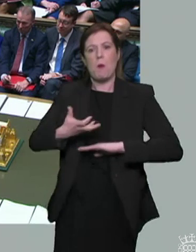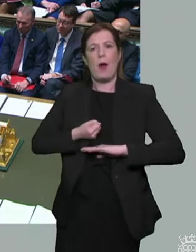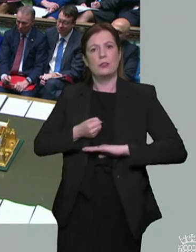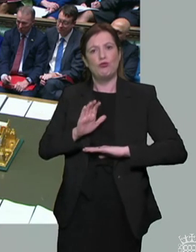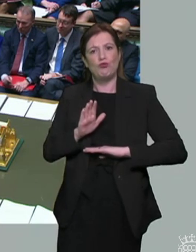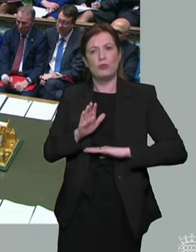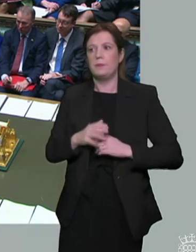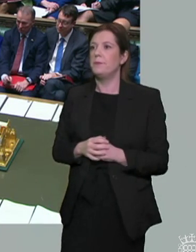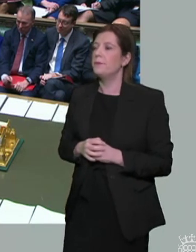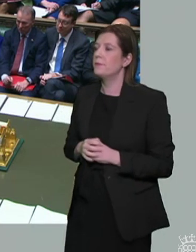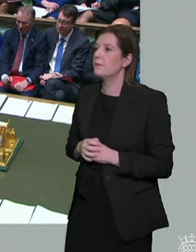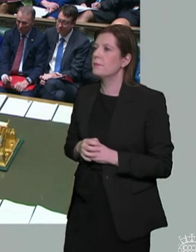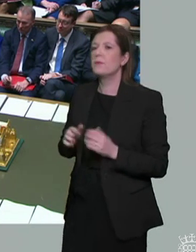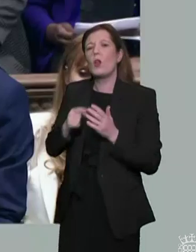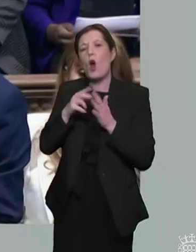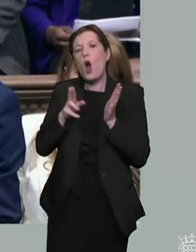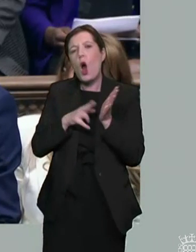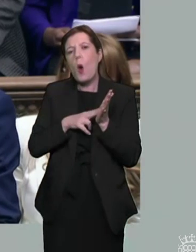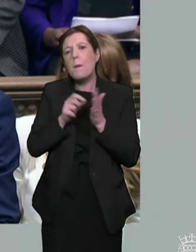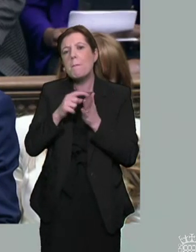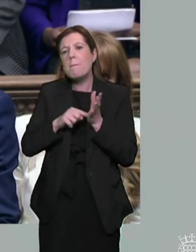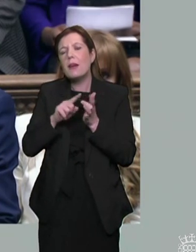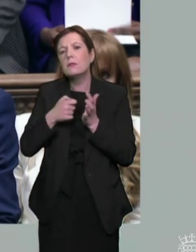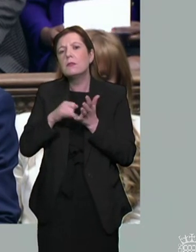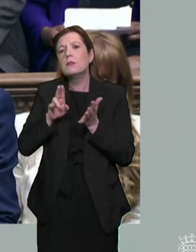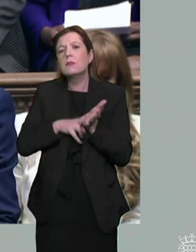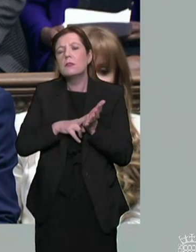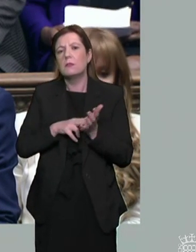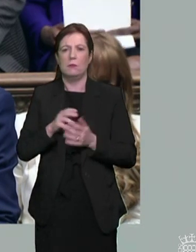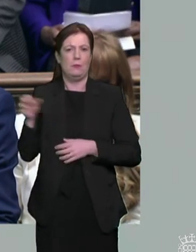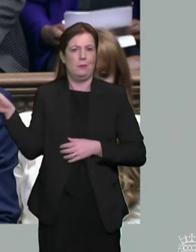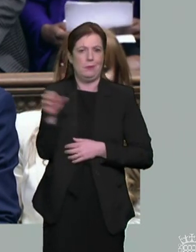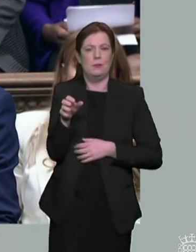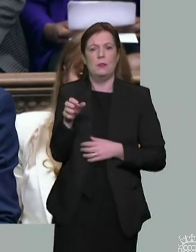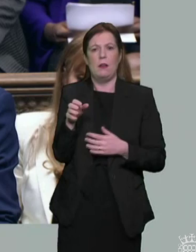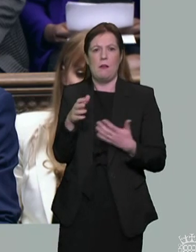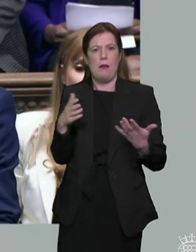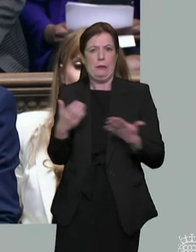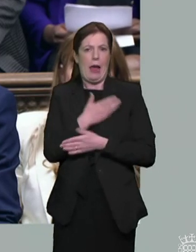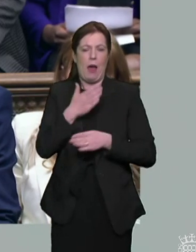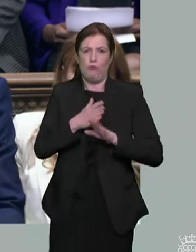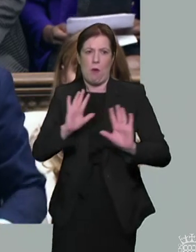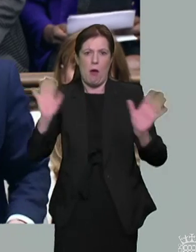When Owen Paterson was on the ropes, the Prime Minister was prepared to rip up the entire rule book to save his jobs.